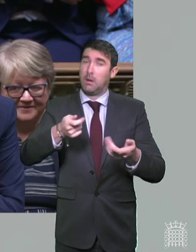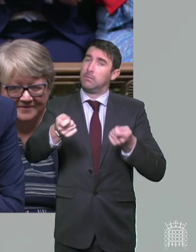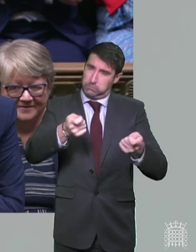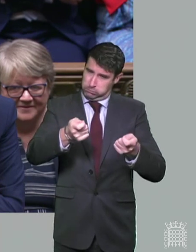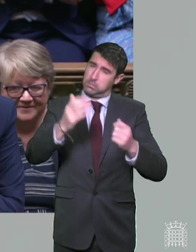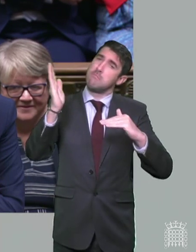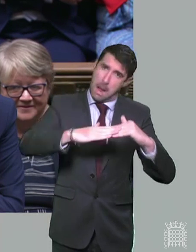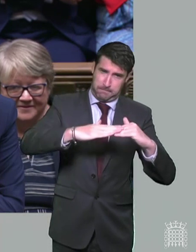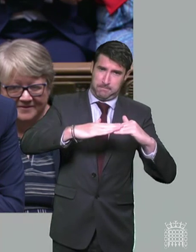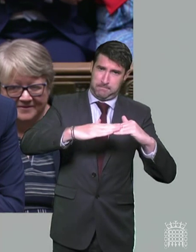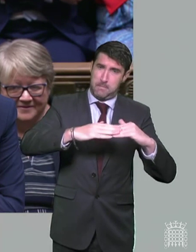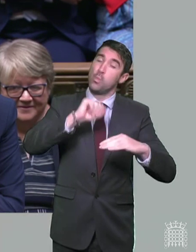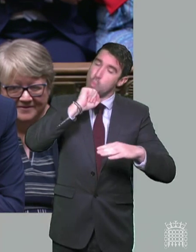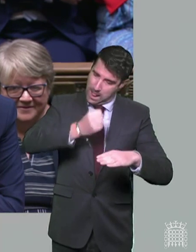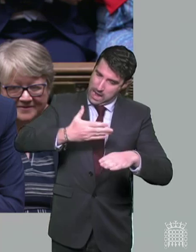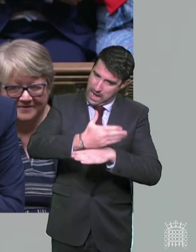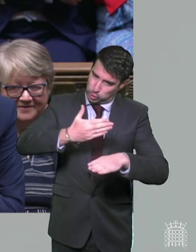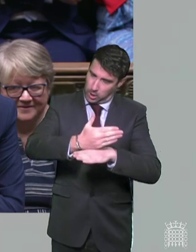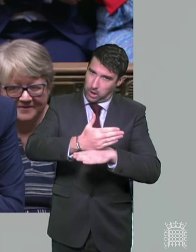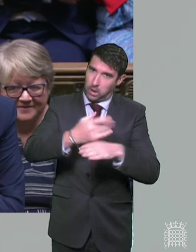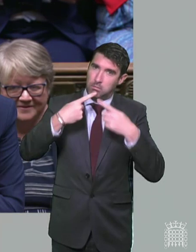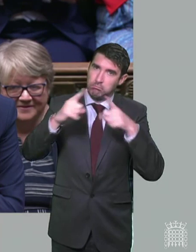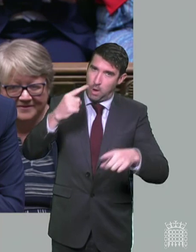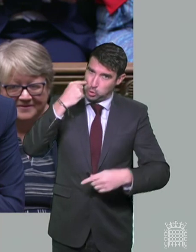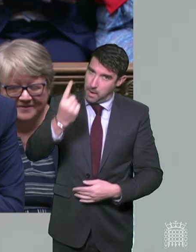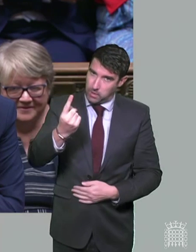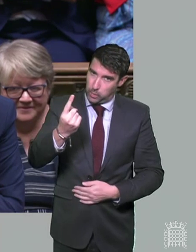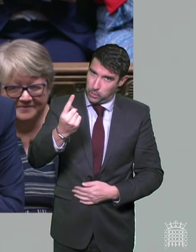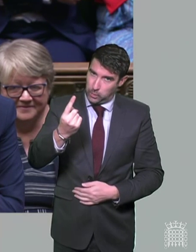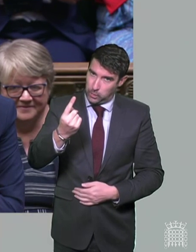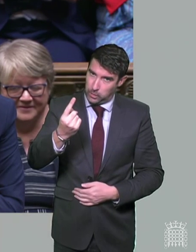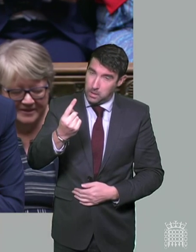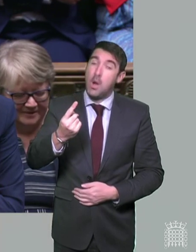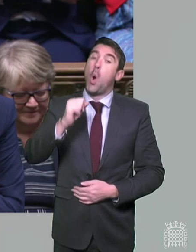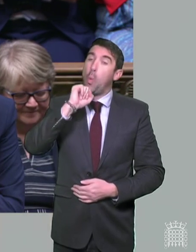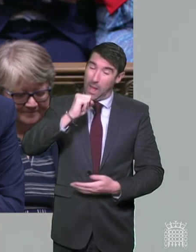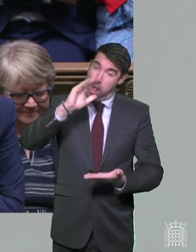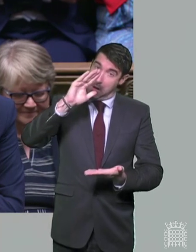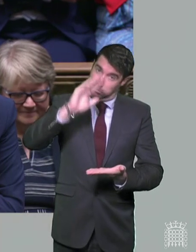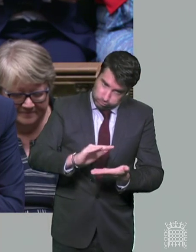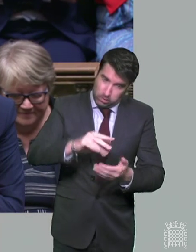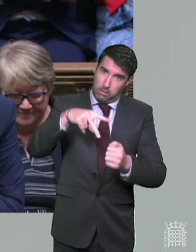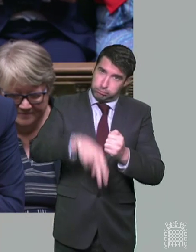I will take immediate action to ensure that we have lower taxes and grow the economy.